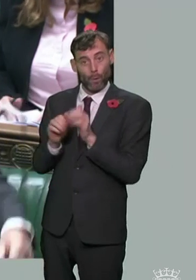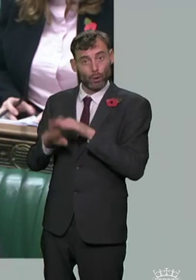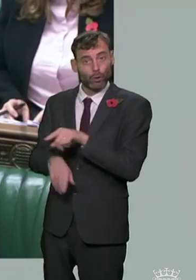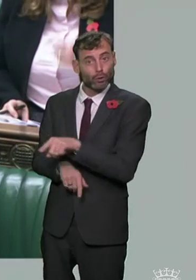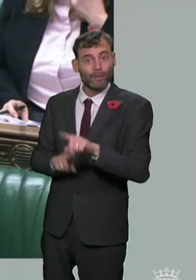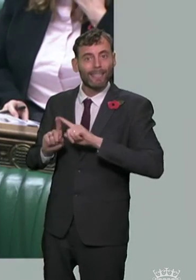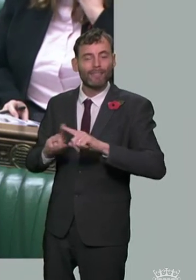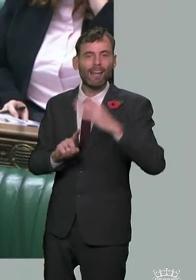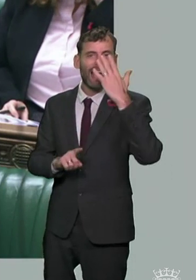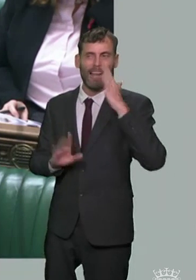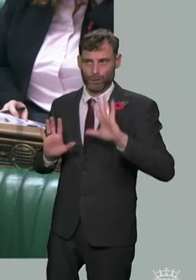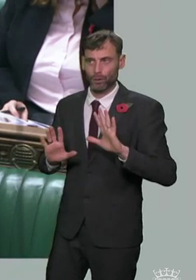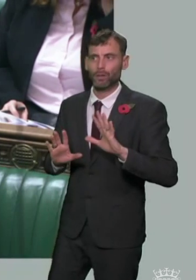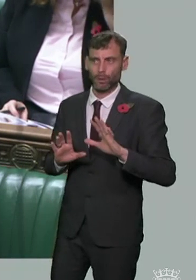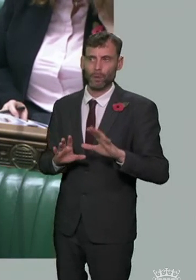We are going to continue to invest in children